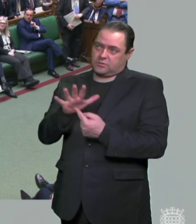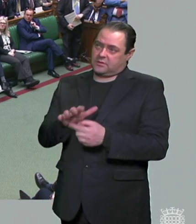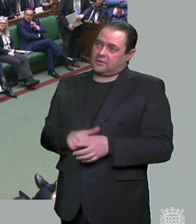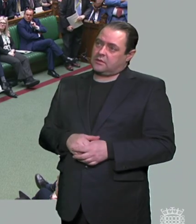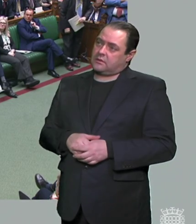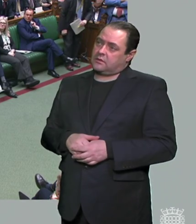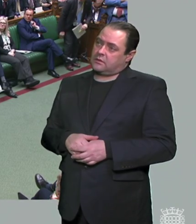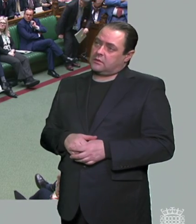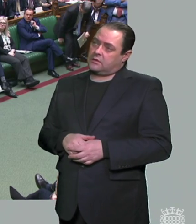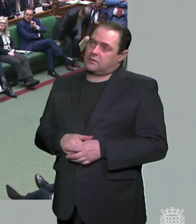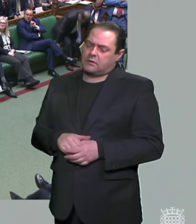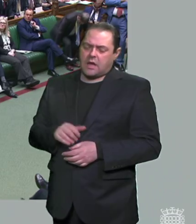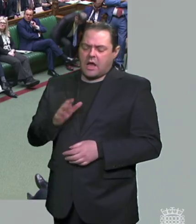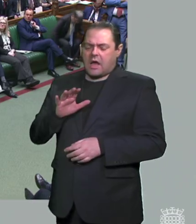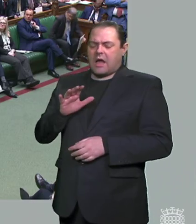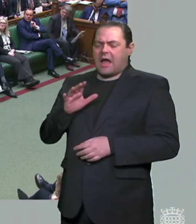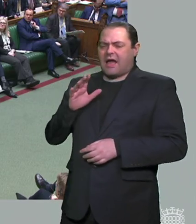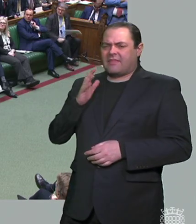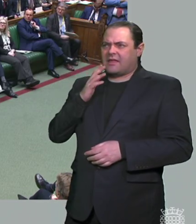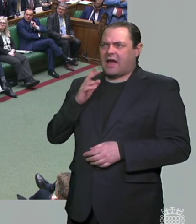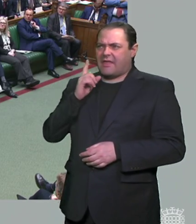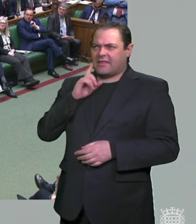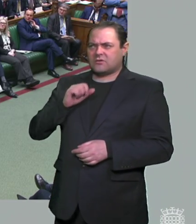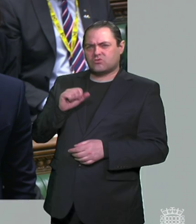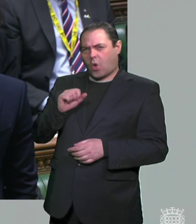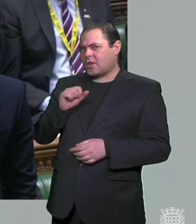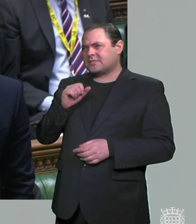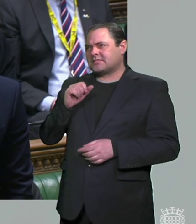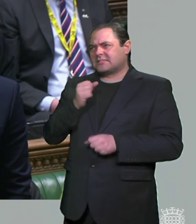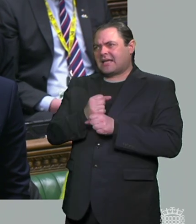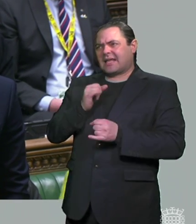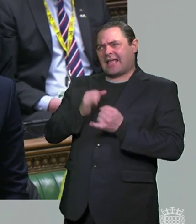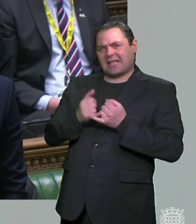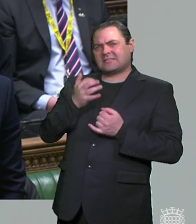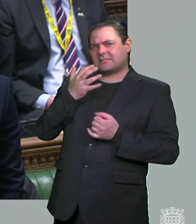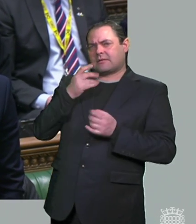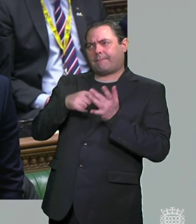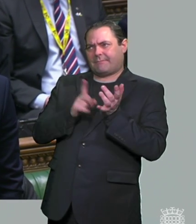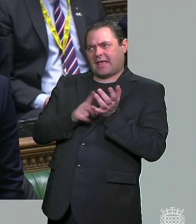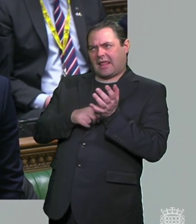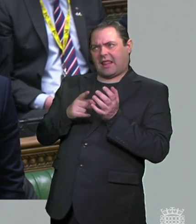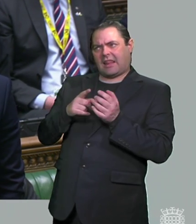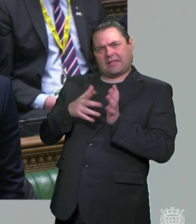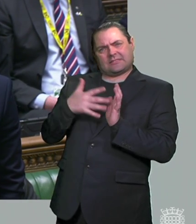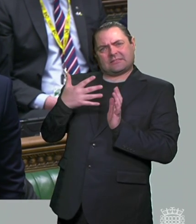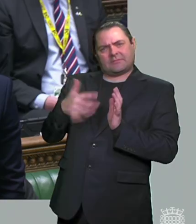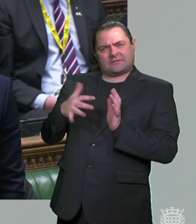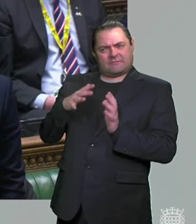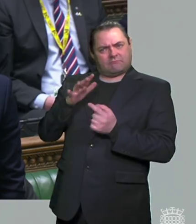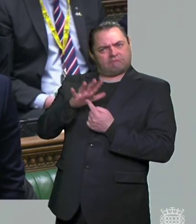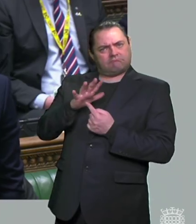I am not sure that implying that energy bills do not matter to the people of Scotland is a winning strategy for this Prime Minister.